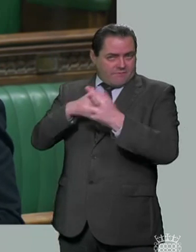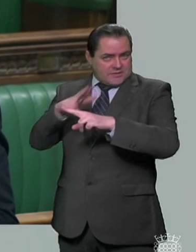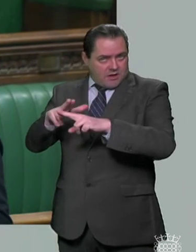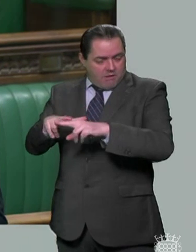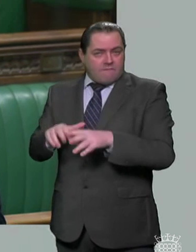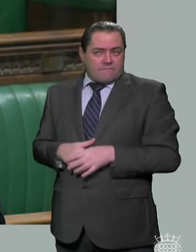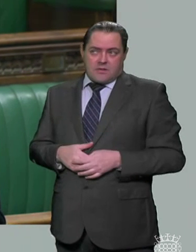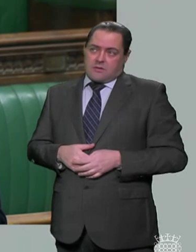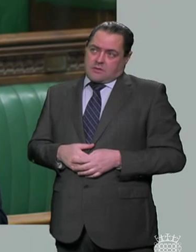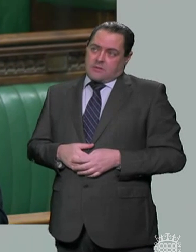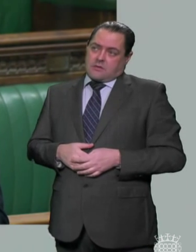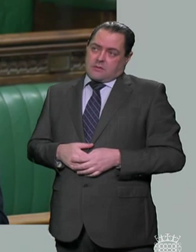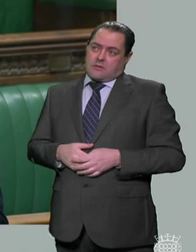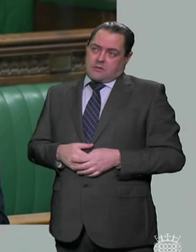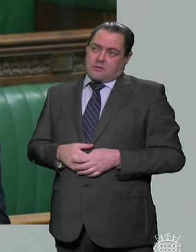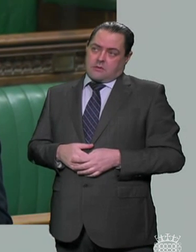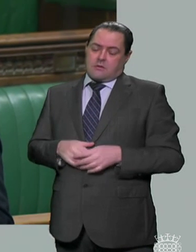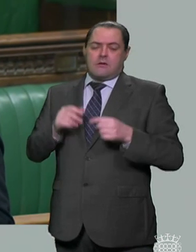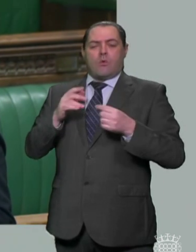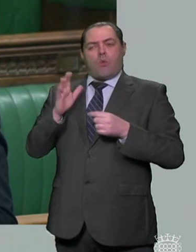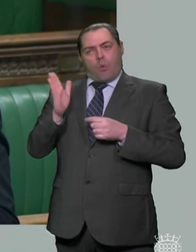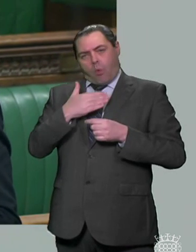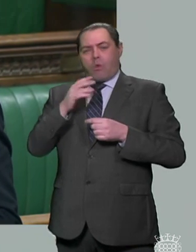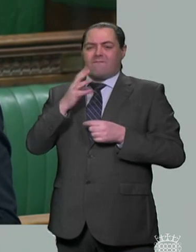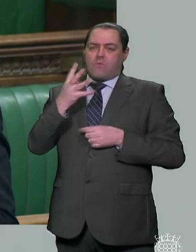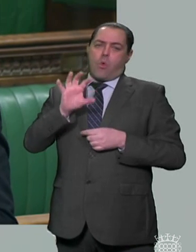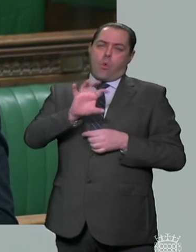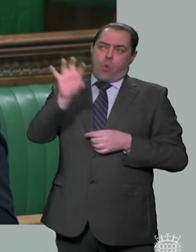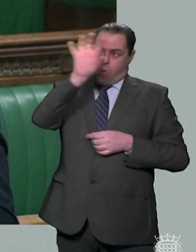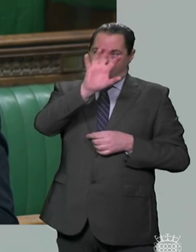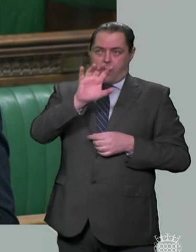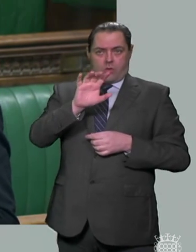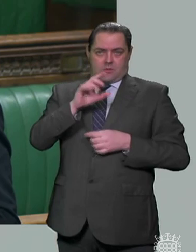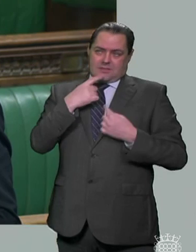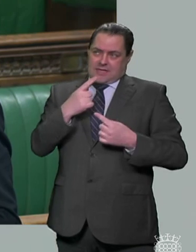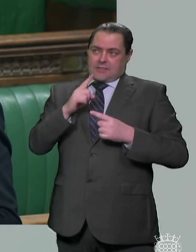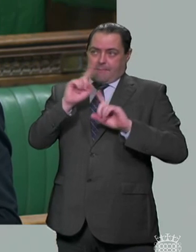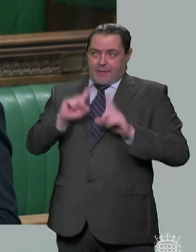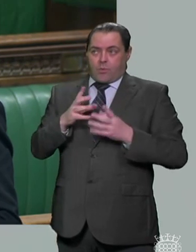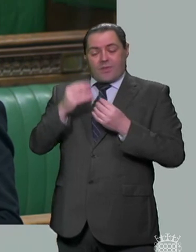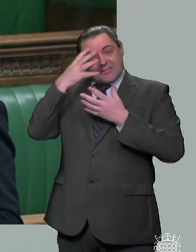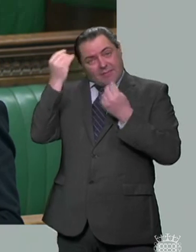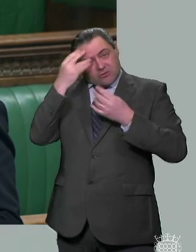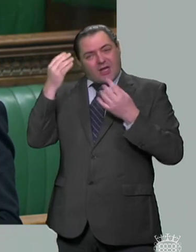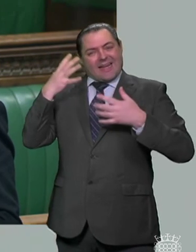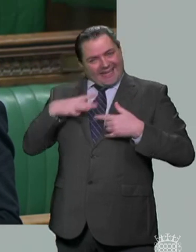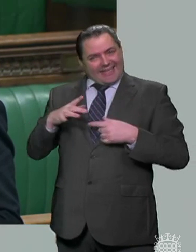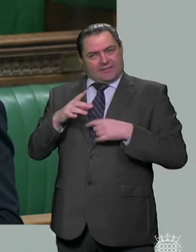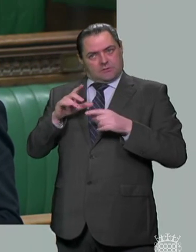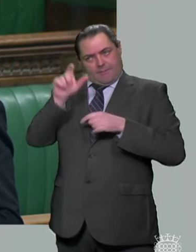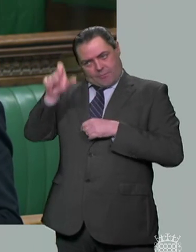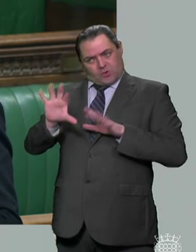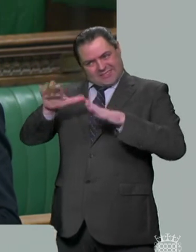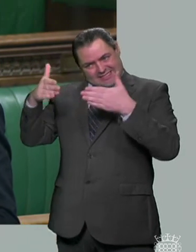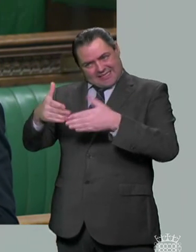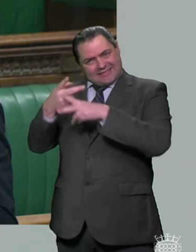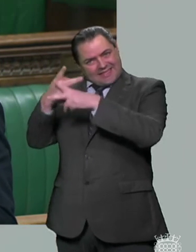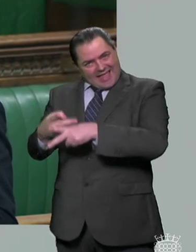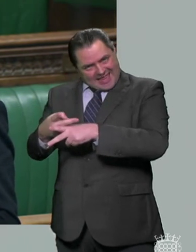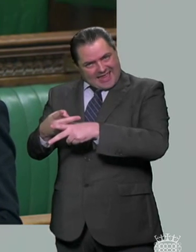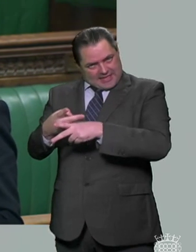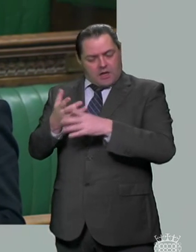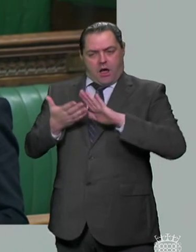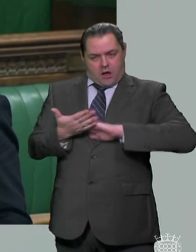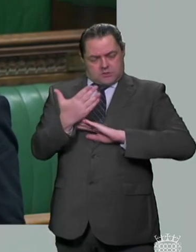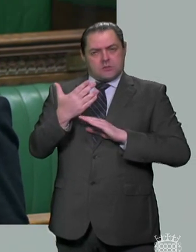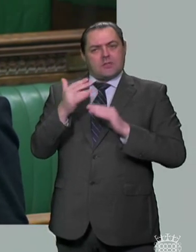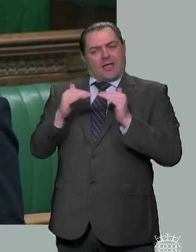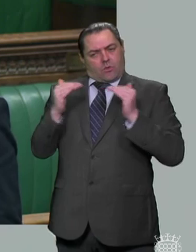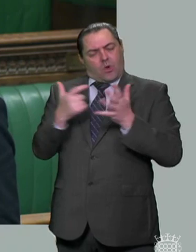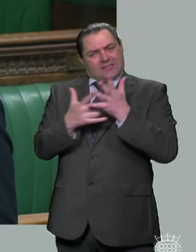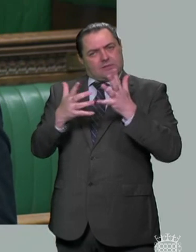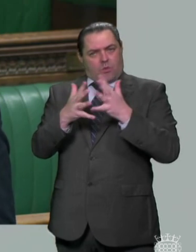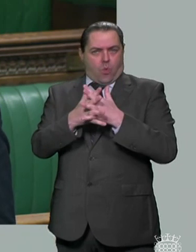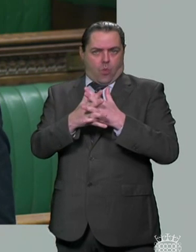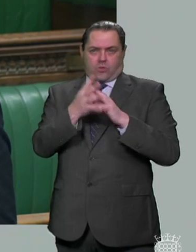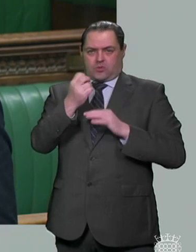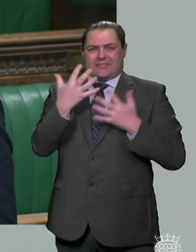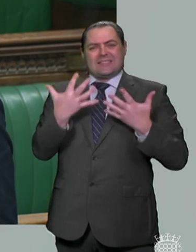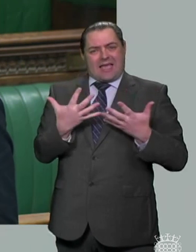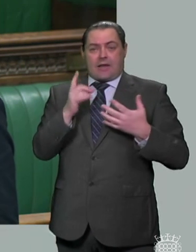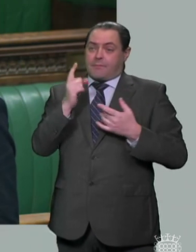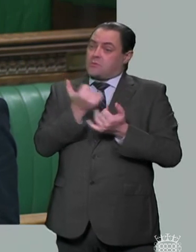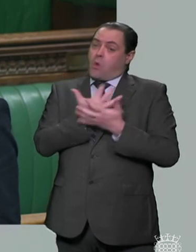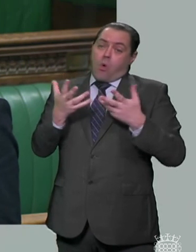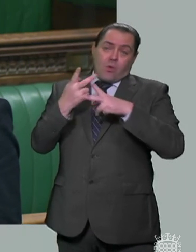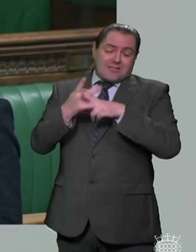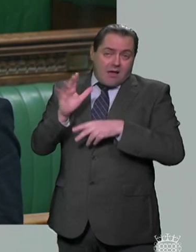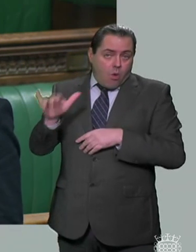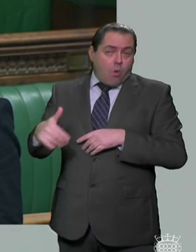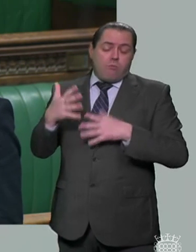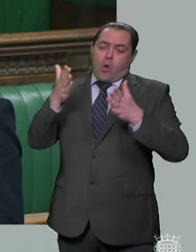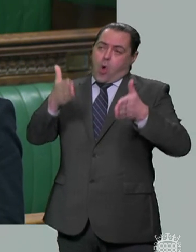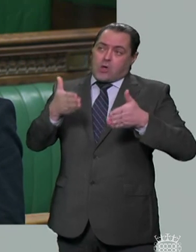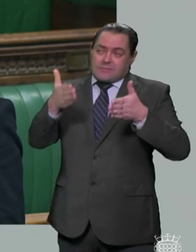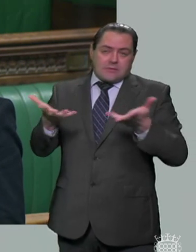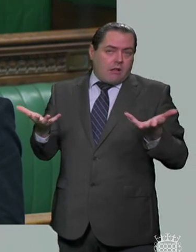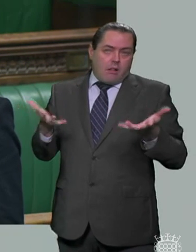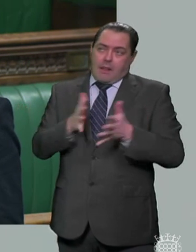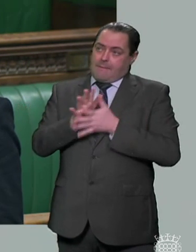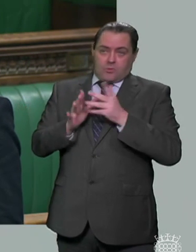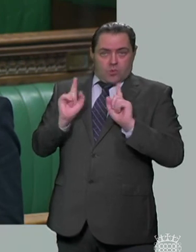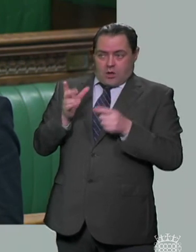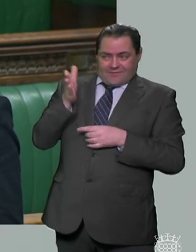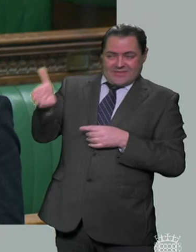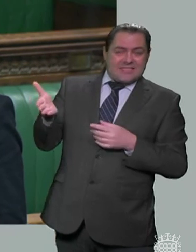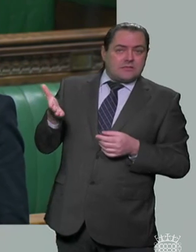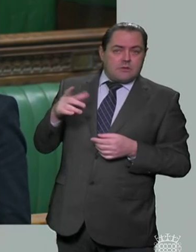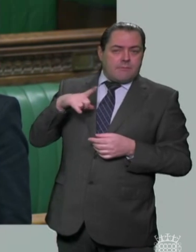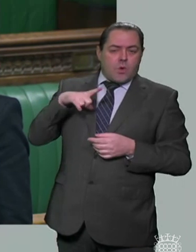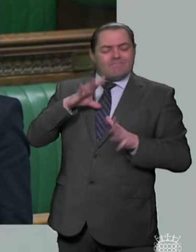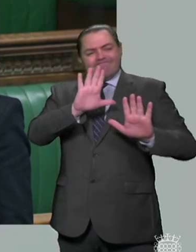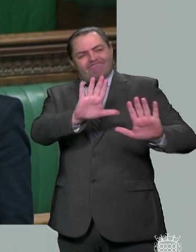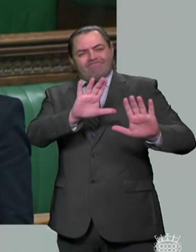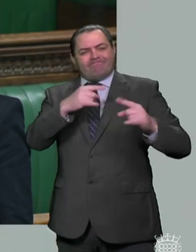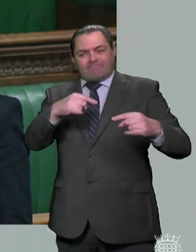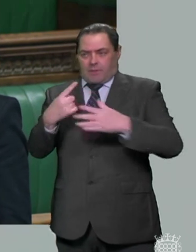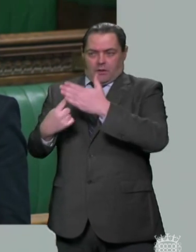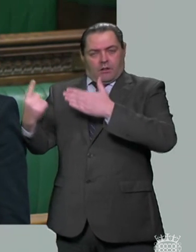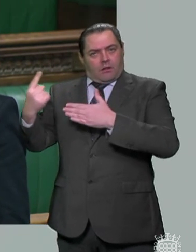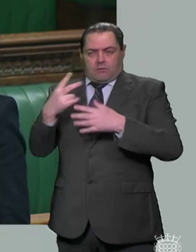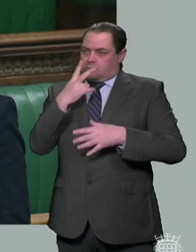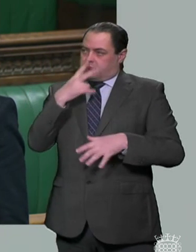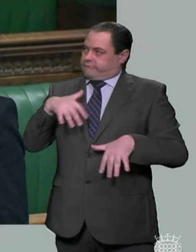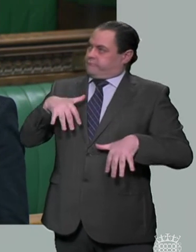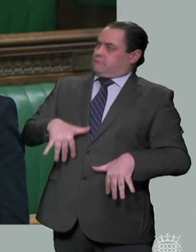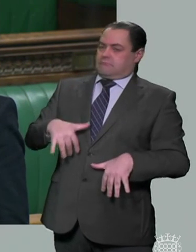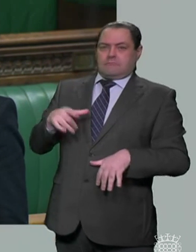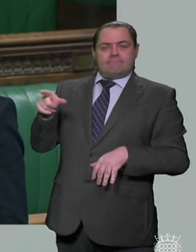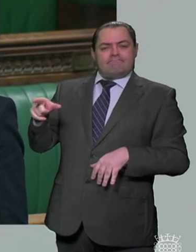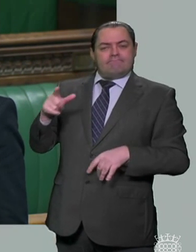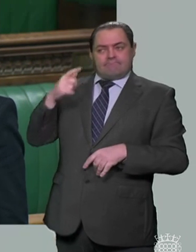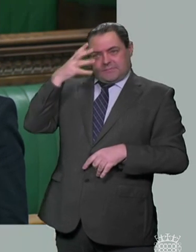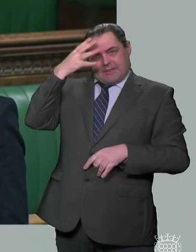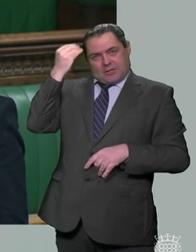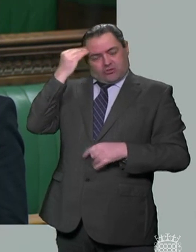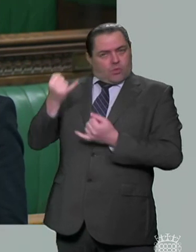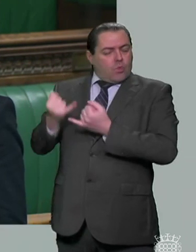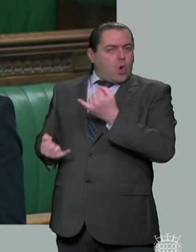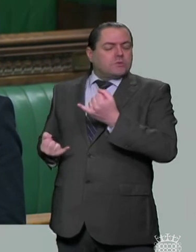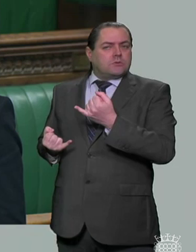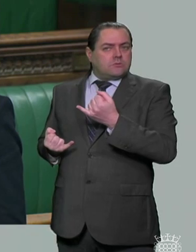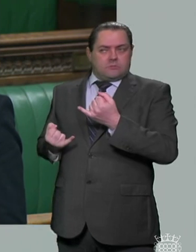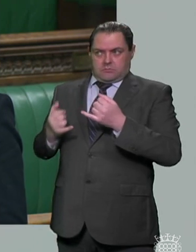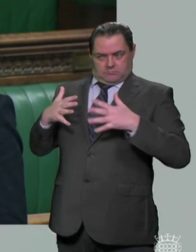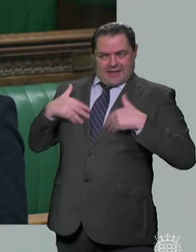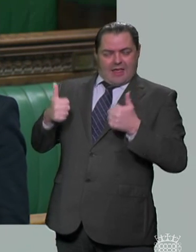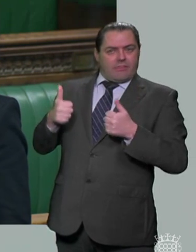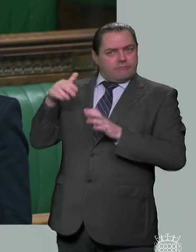John’s Campaign has successfully campaigned in every UK nation that people disabled by dementia have a special need for person-centred care—under the Equality Act 2010—but in reality there remain many care homes and hospitals where even the most minimal visits can be denied, leading to isolation and separation, which cause irreversible damage to wellbeing.